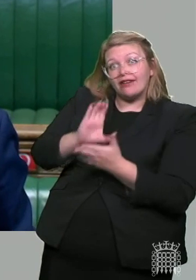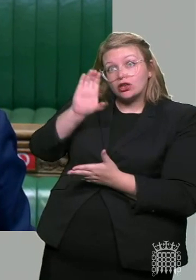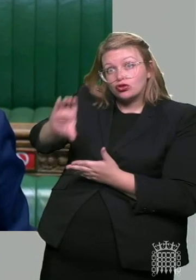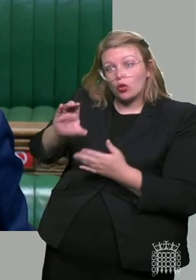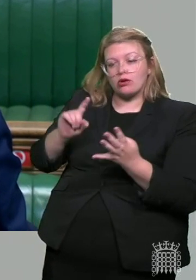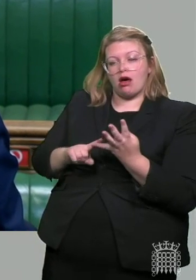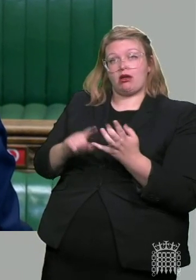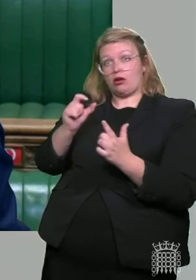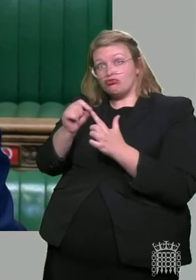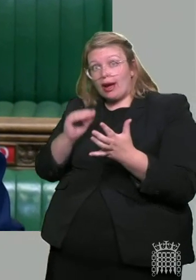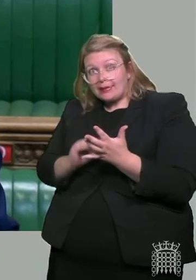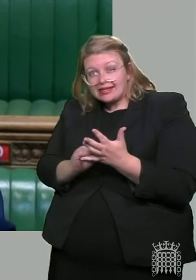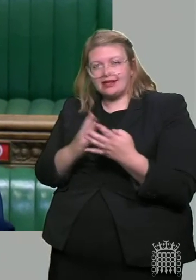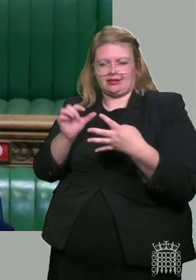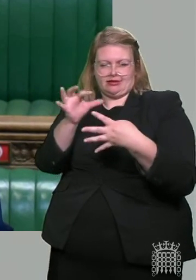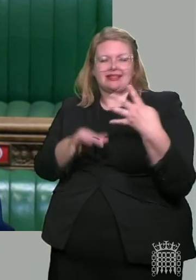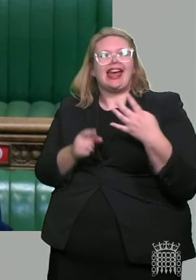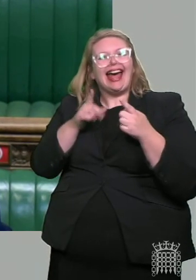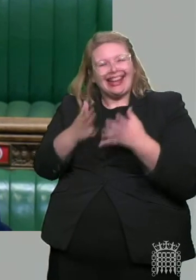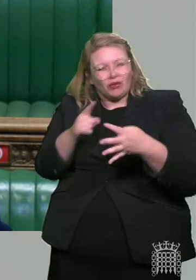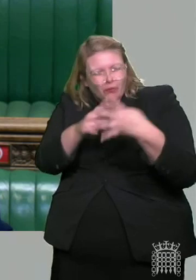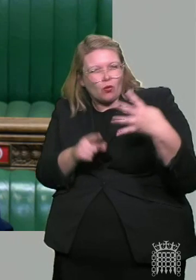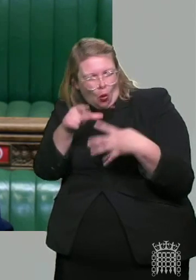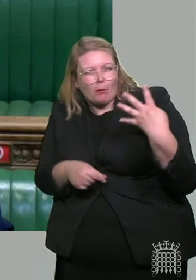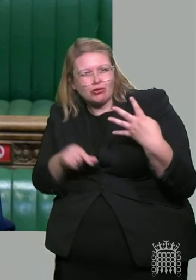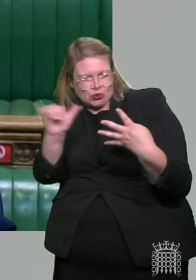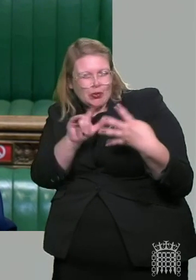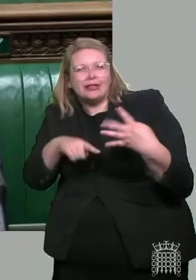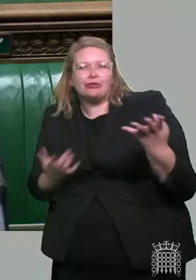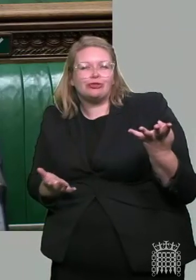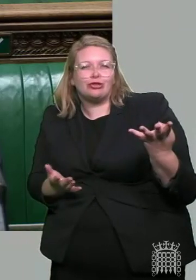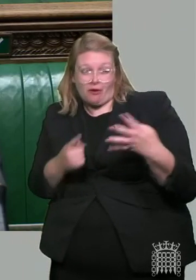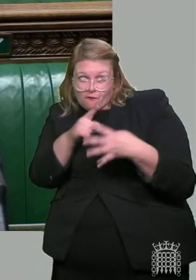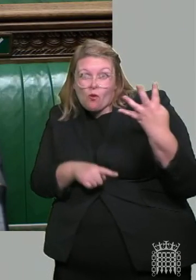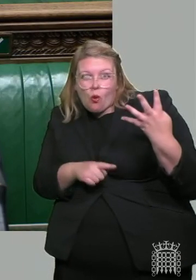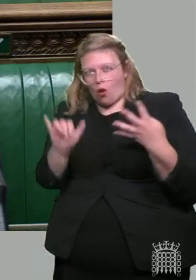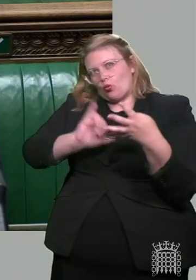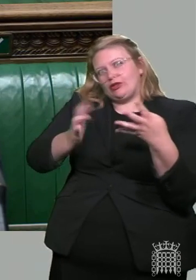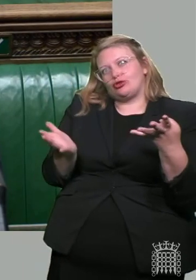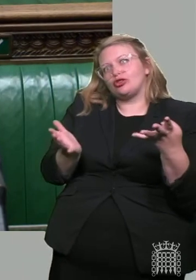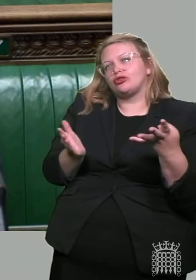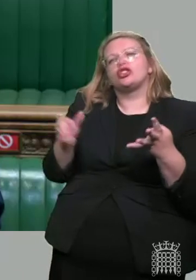I am making it easy for the Prime Minister—it is now multiple choice. There are only four options.